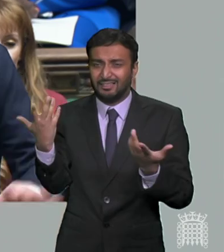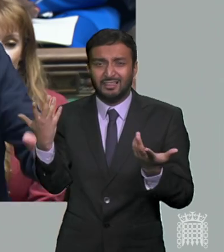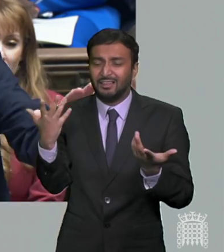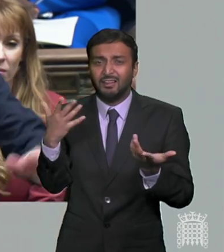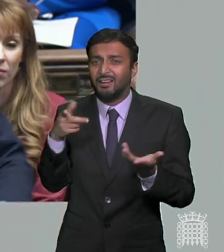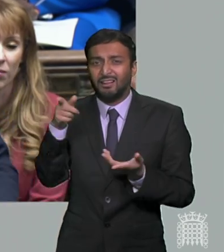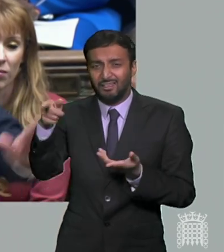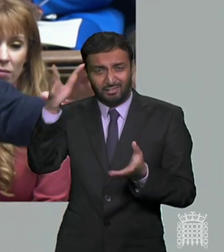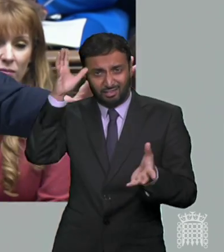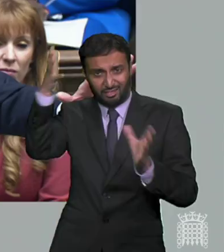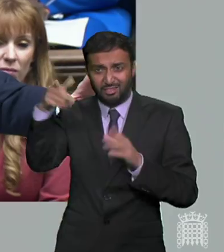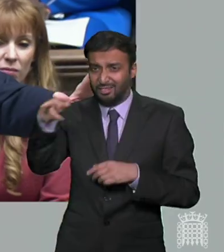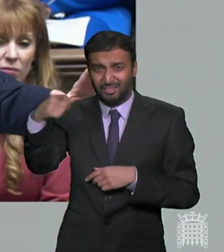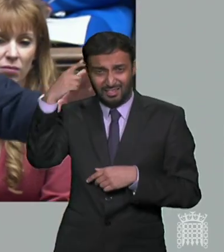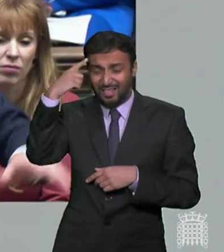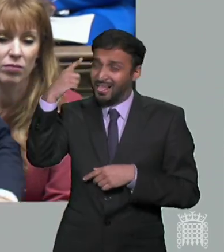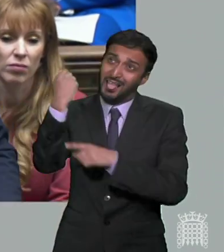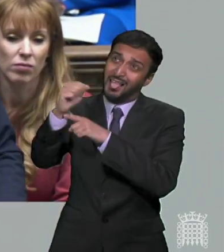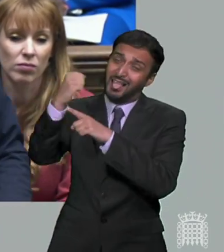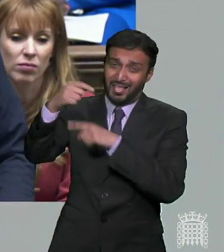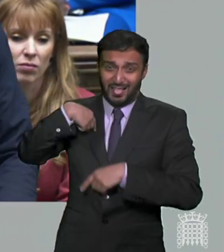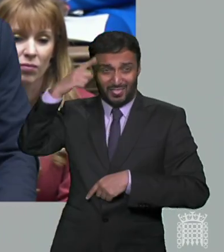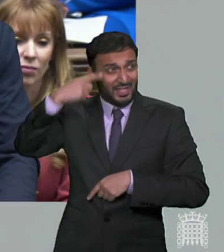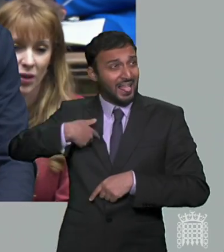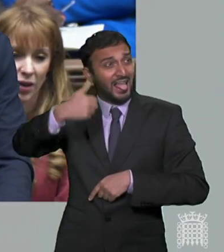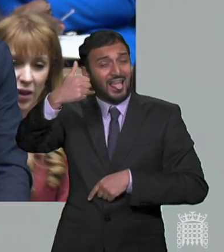Conservative Members do not like their record—that is the problem.